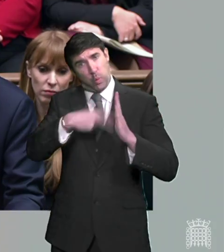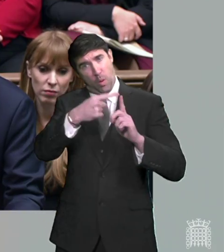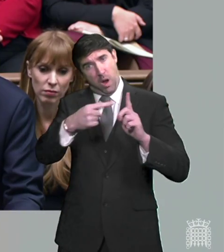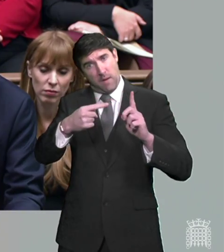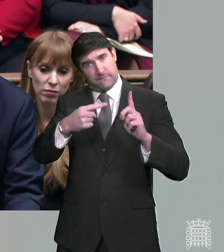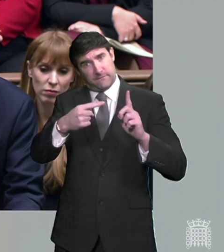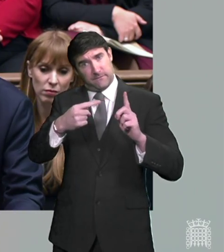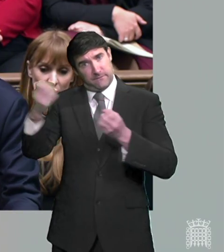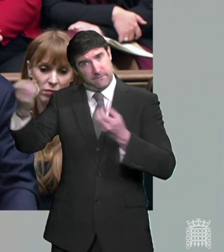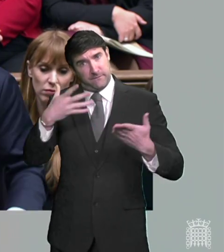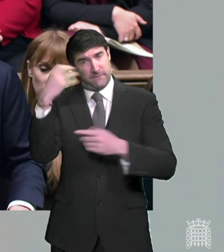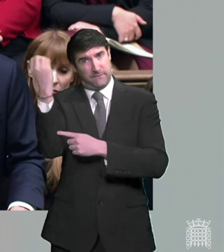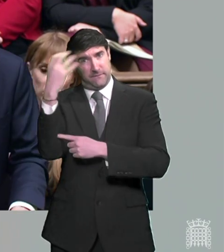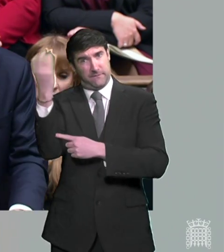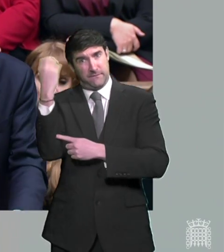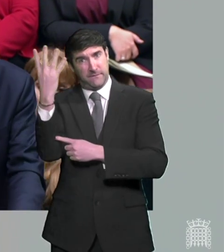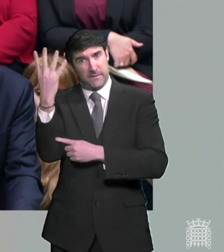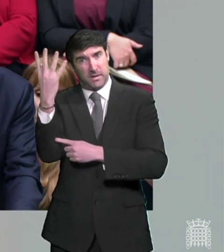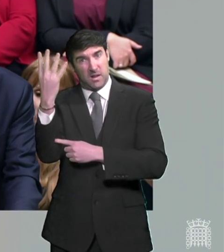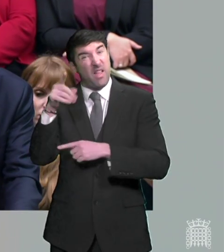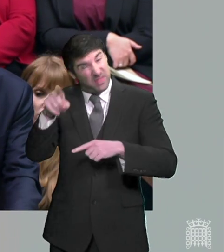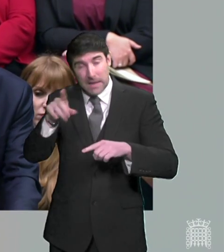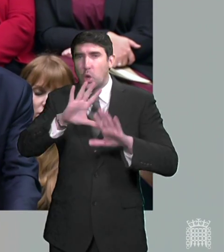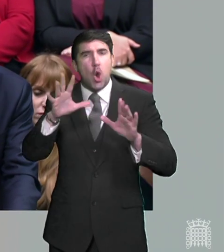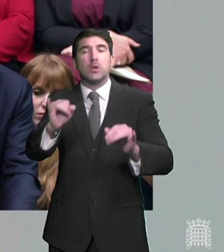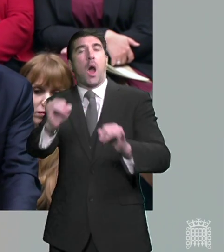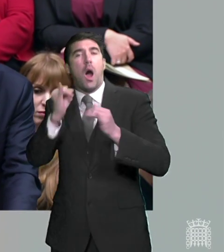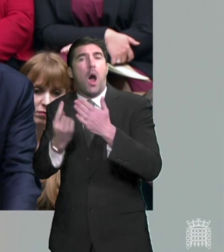That is not the worst-case scenario; it is just the average wait.